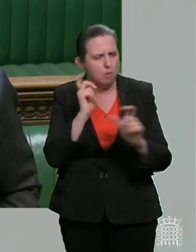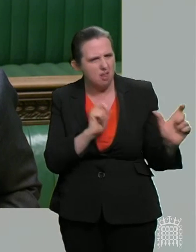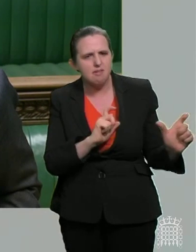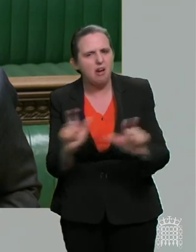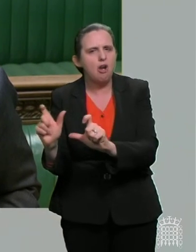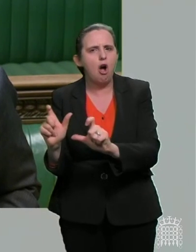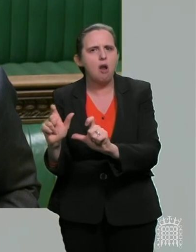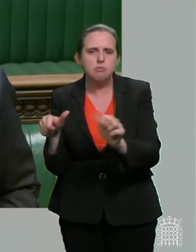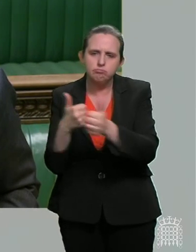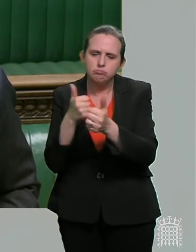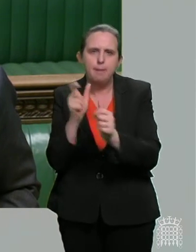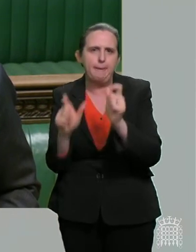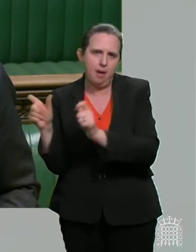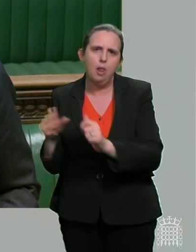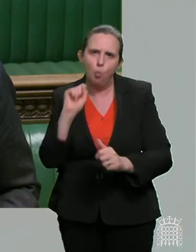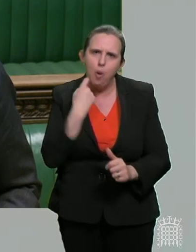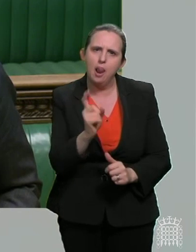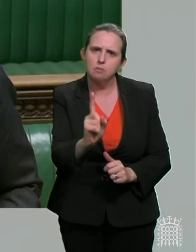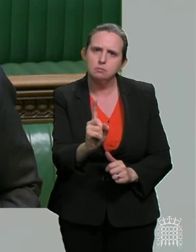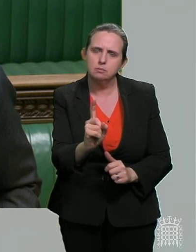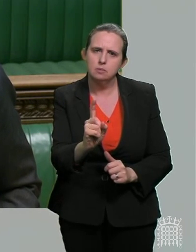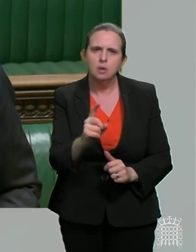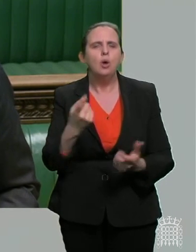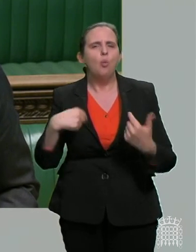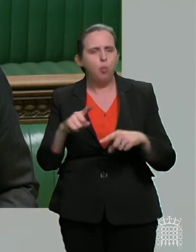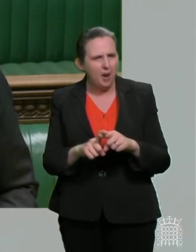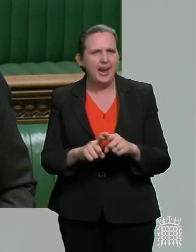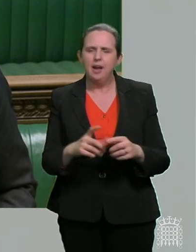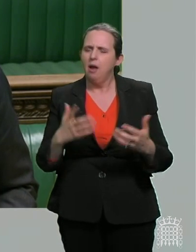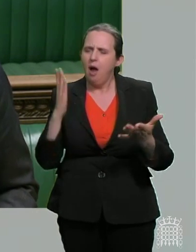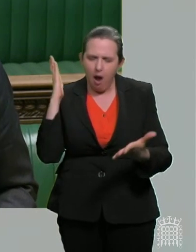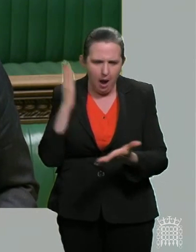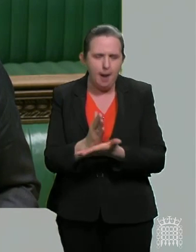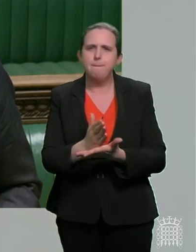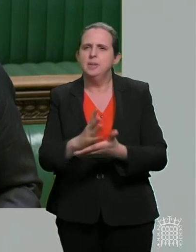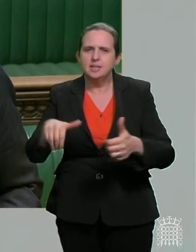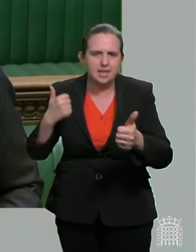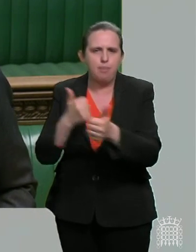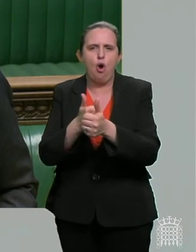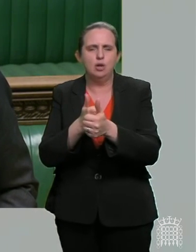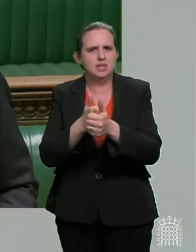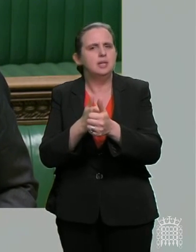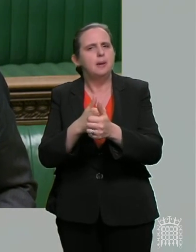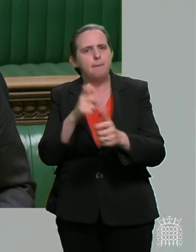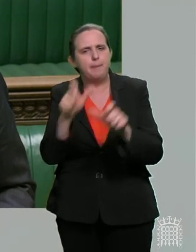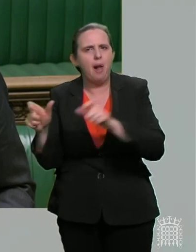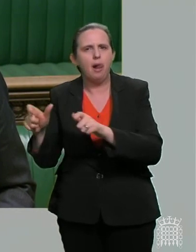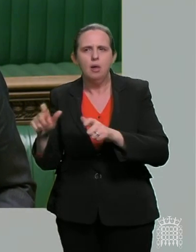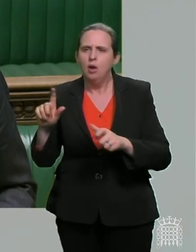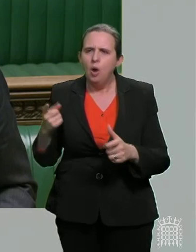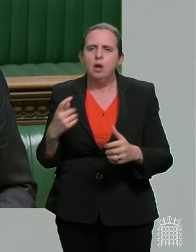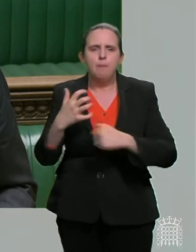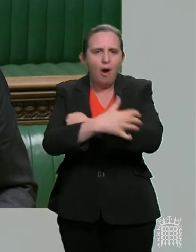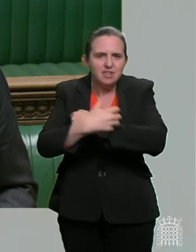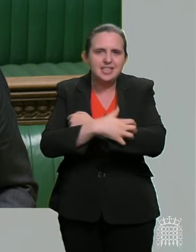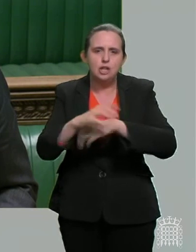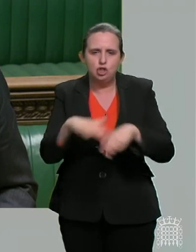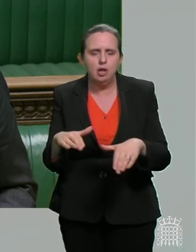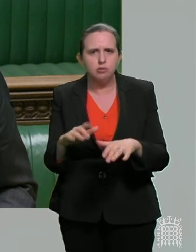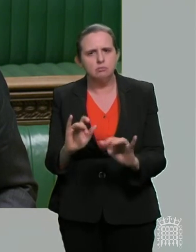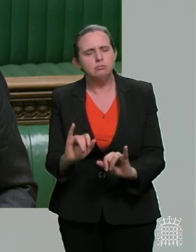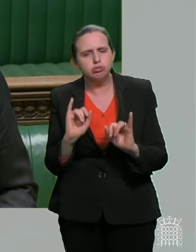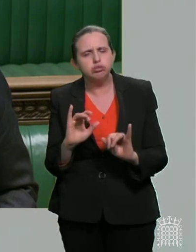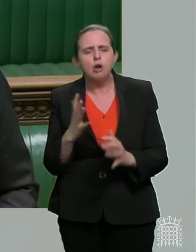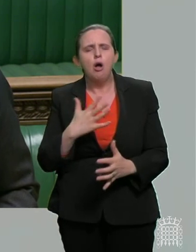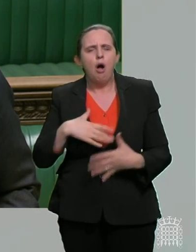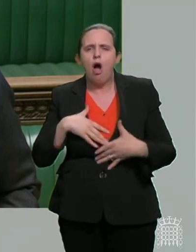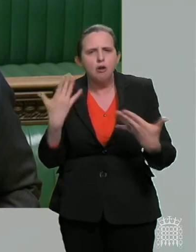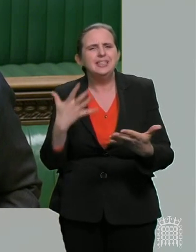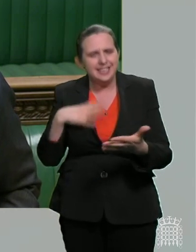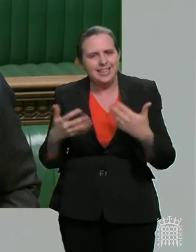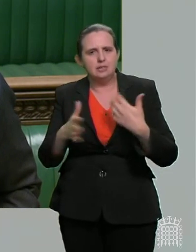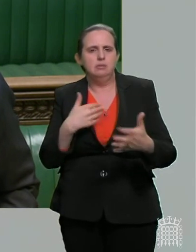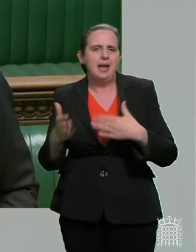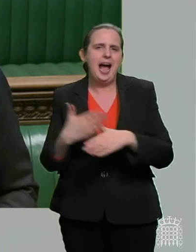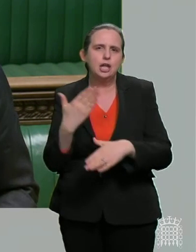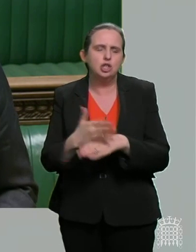Yes, of course we bitterly lament and reject the poverty that some families unquestionably suffer.